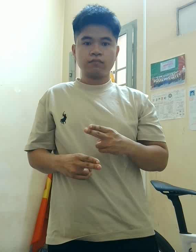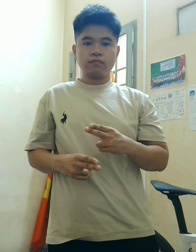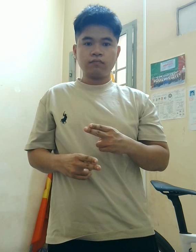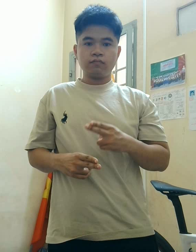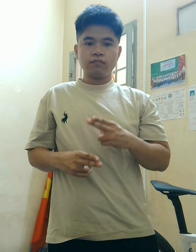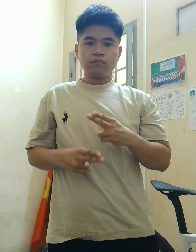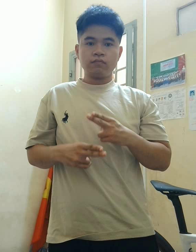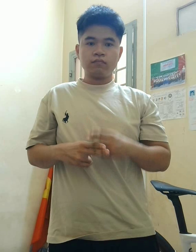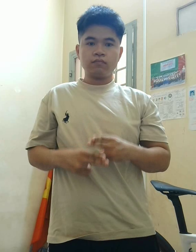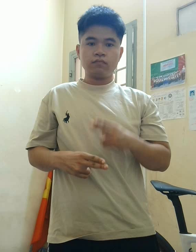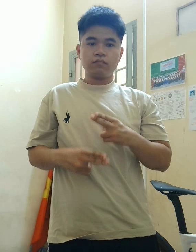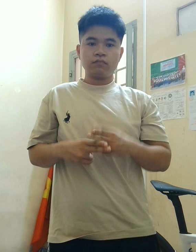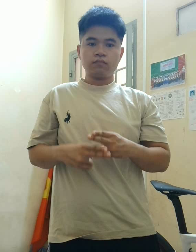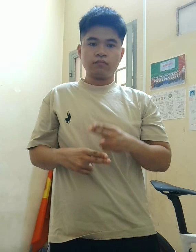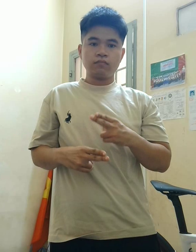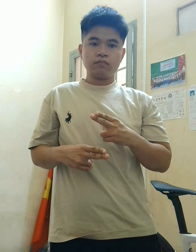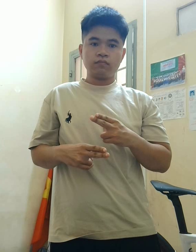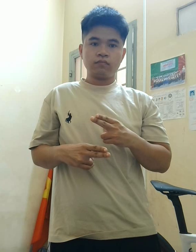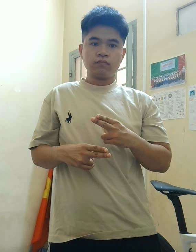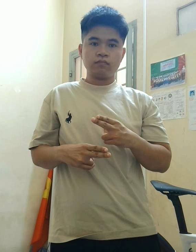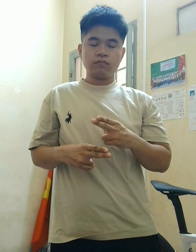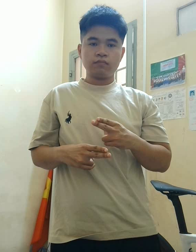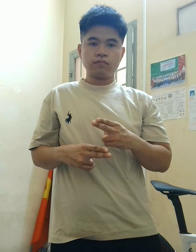ten